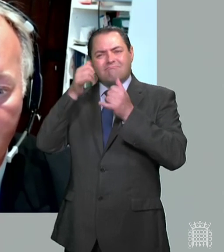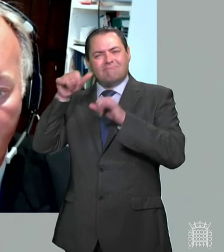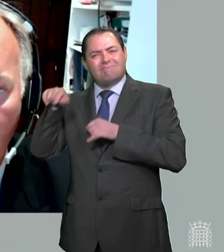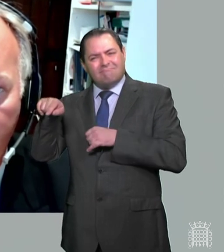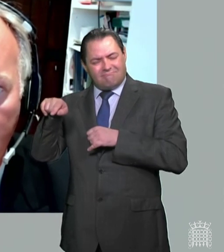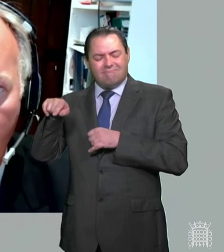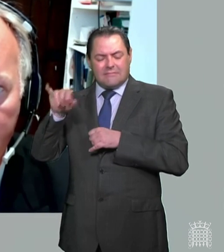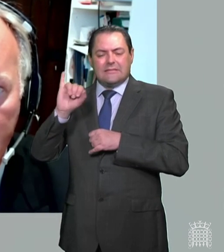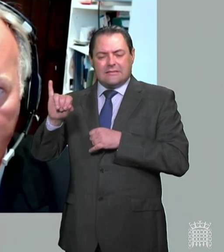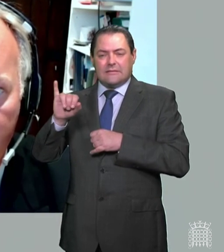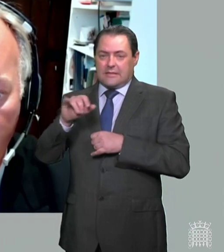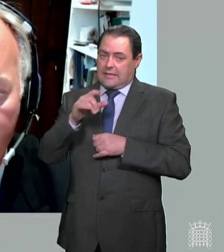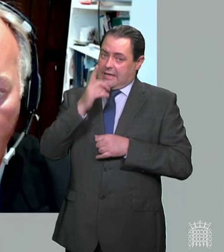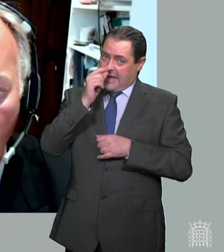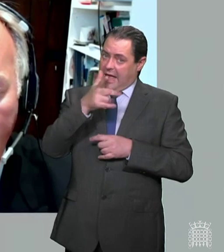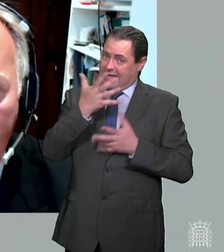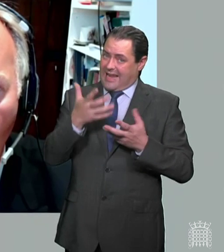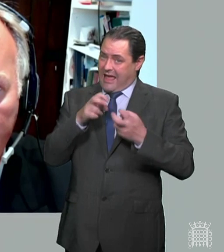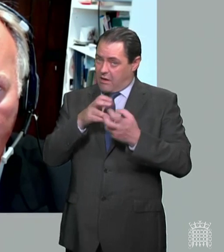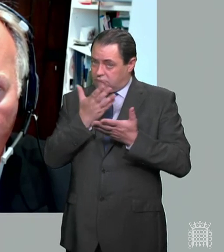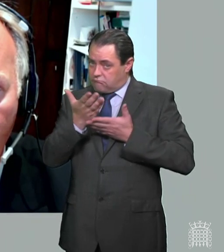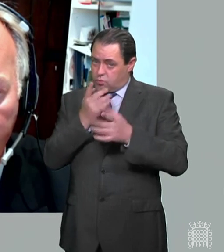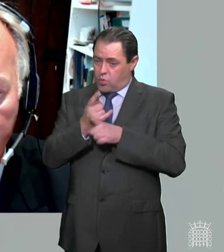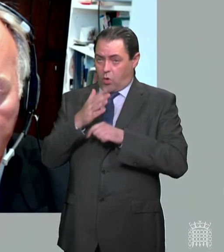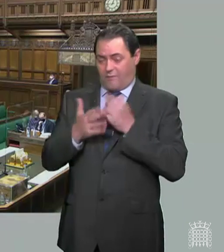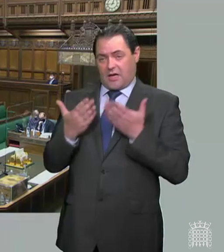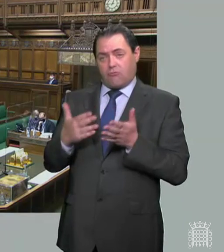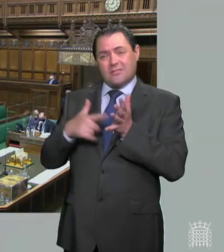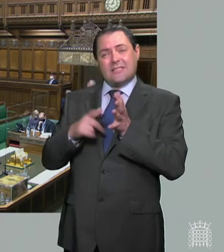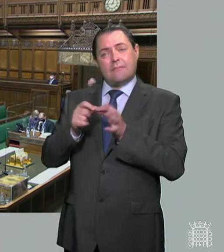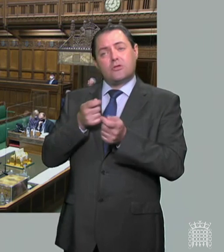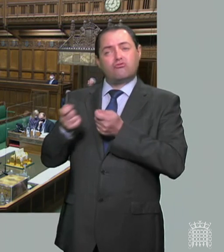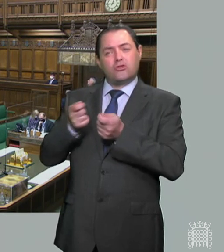Will he meet me to discuss the current TB strategy and how we can improve it?